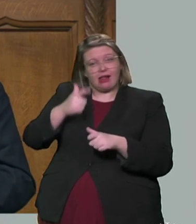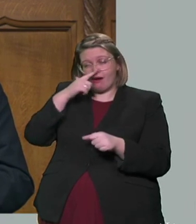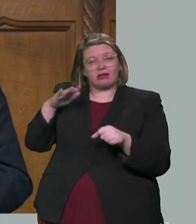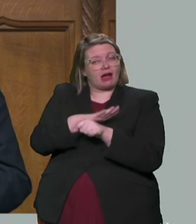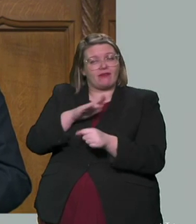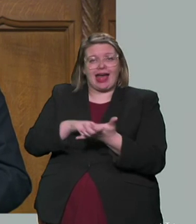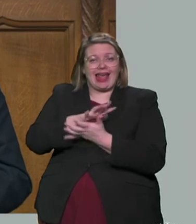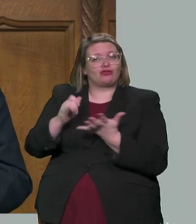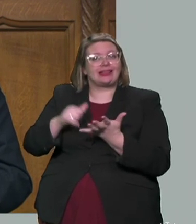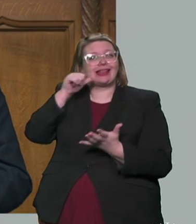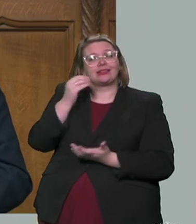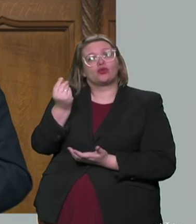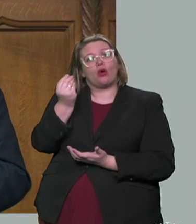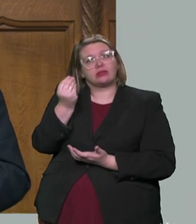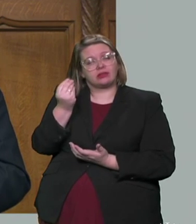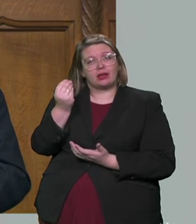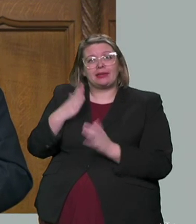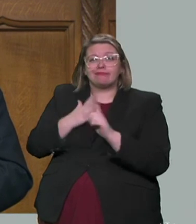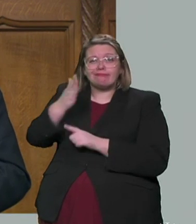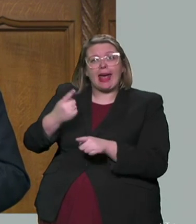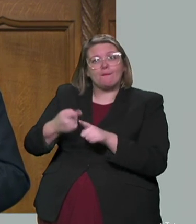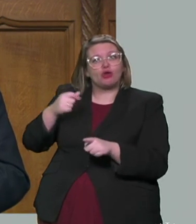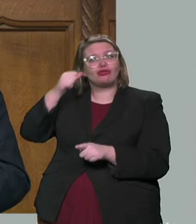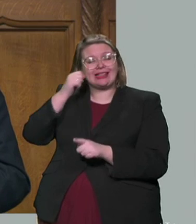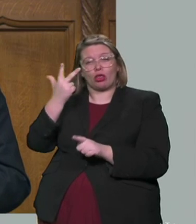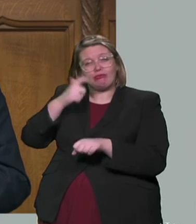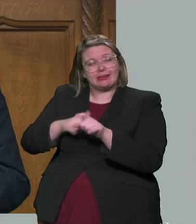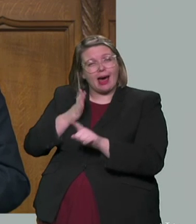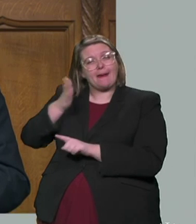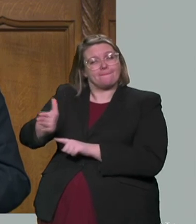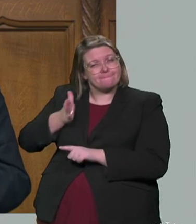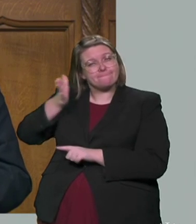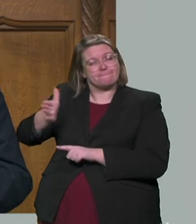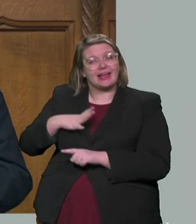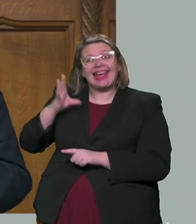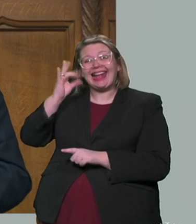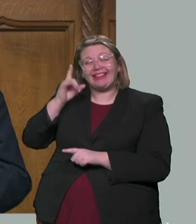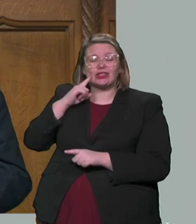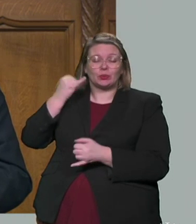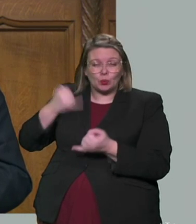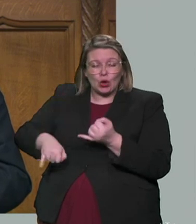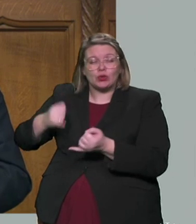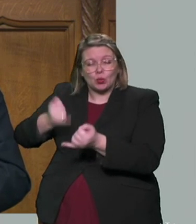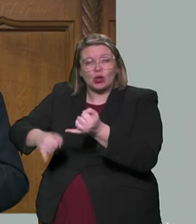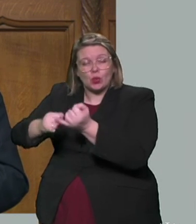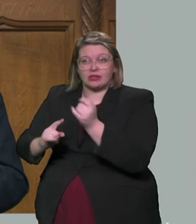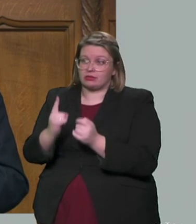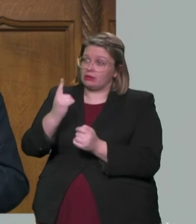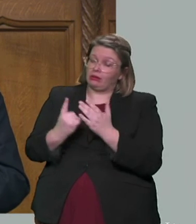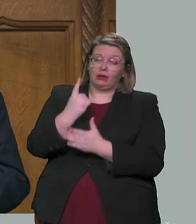In the past three months I have had to go to the emergency dentist three times for the same tooth, with the infection initially getting so bad I collapsed at work.